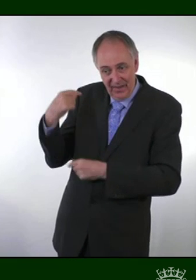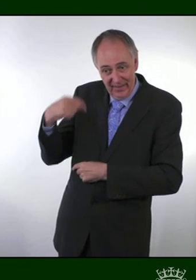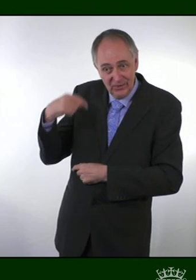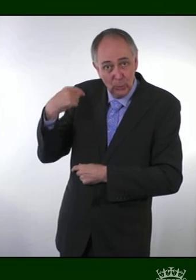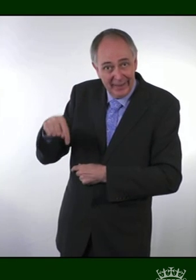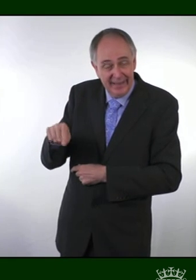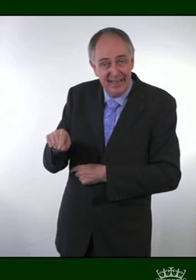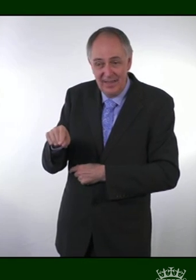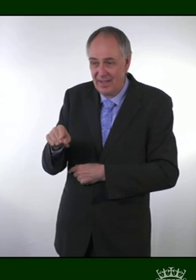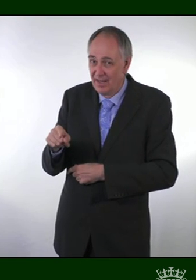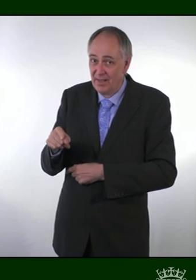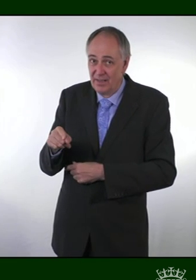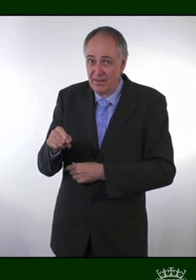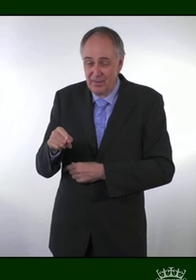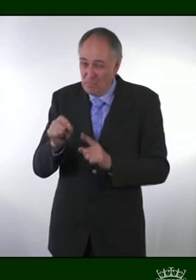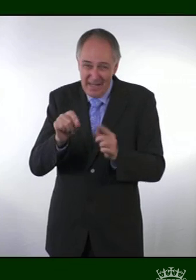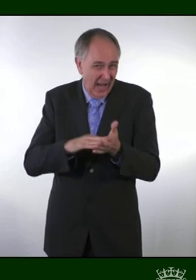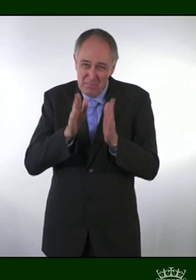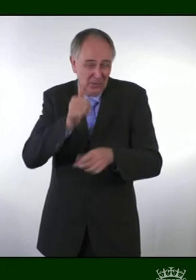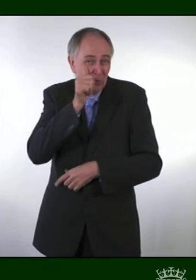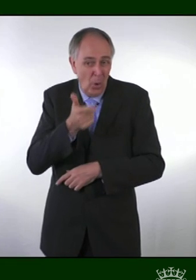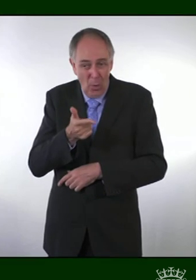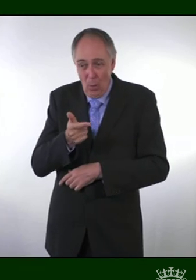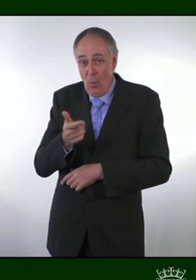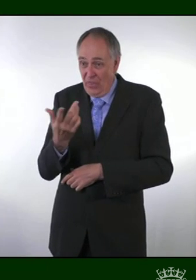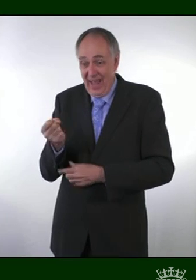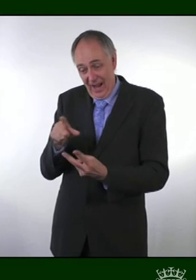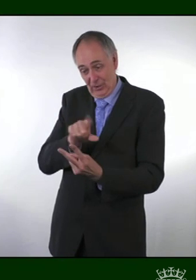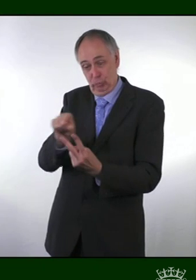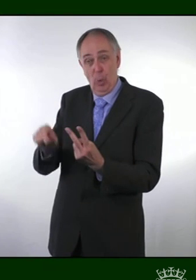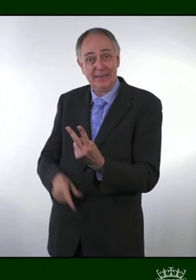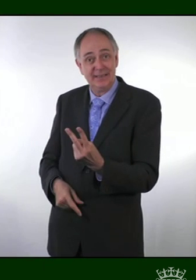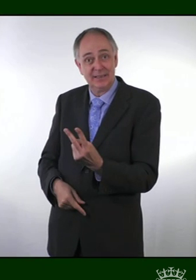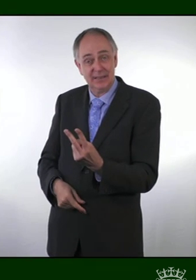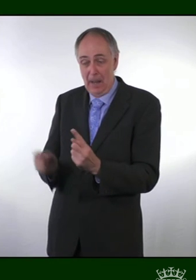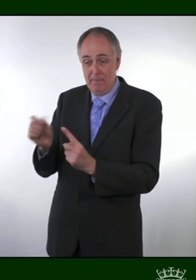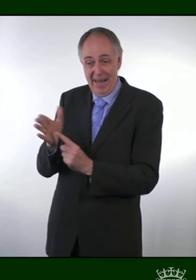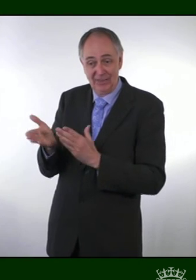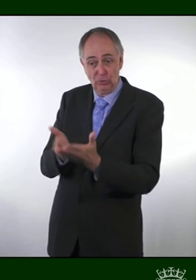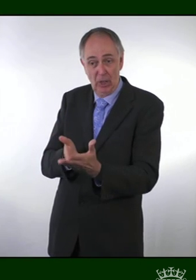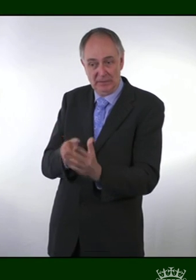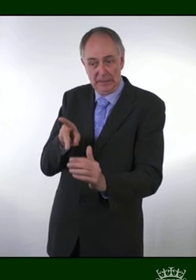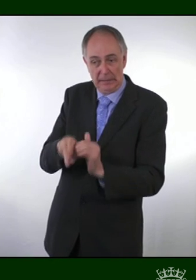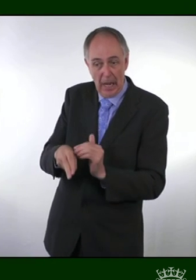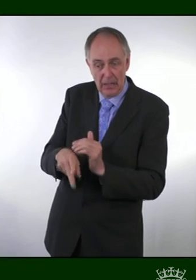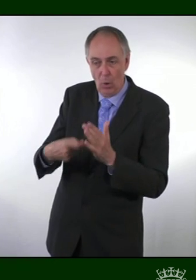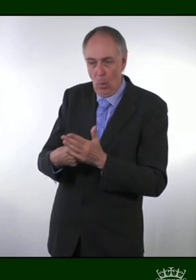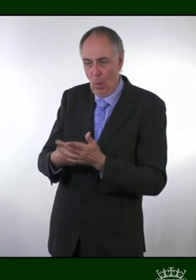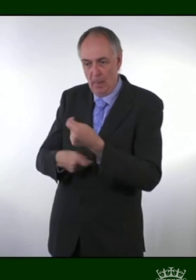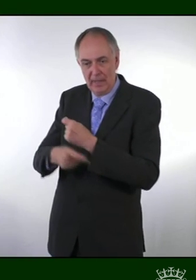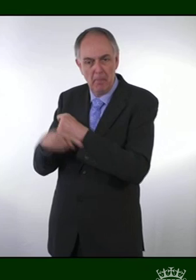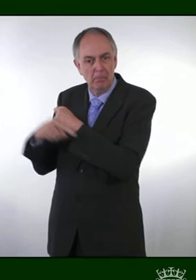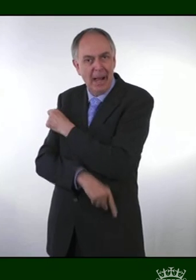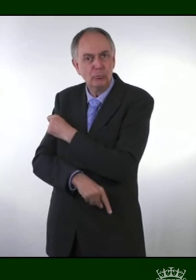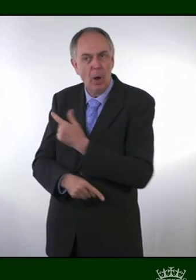The Prime Minister must know that they face a choice between cutting core services and facing bankruptcy under section 114 notices.